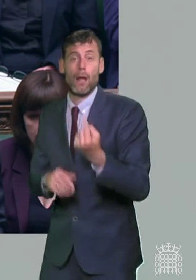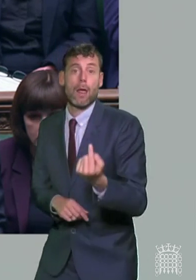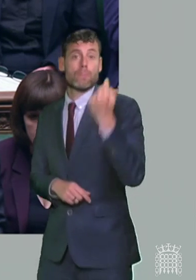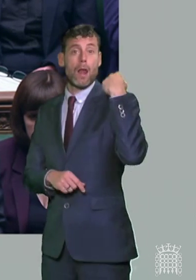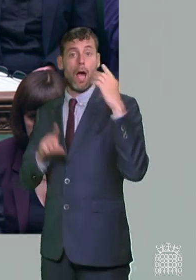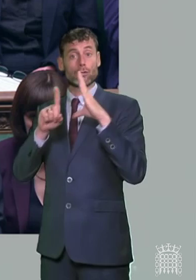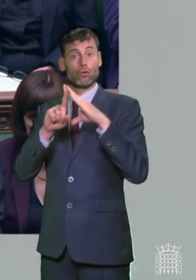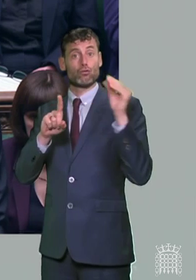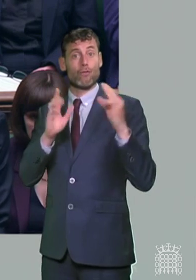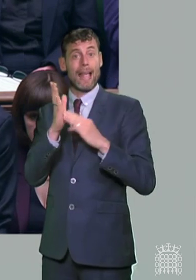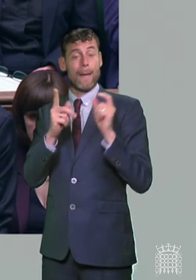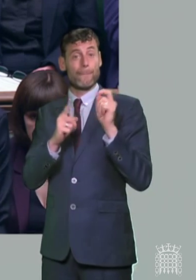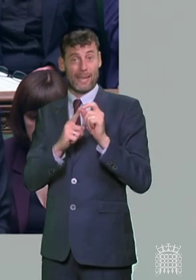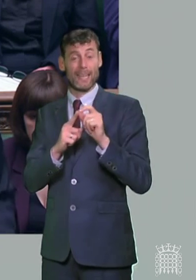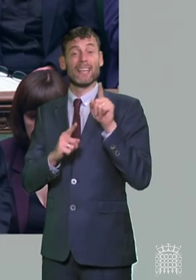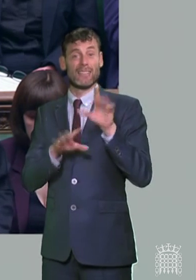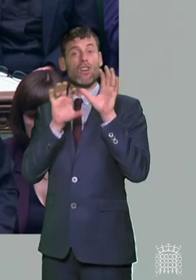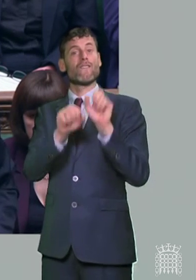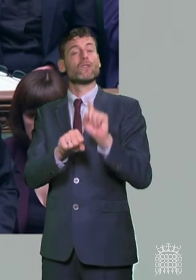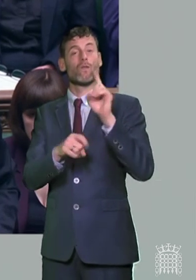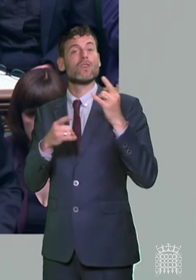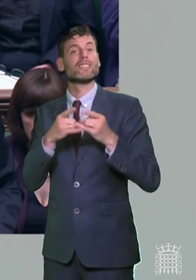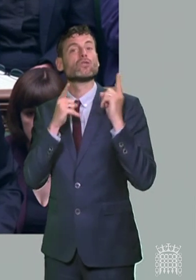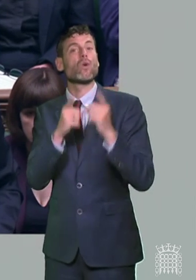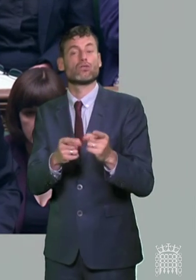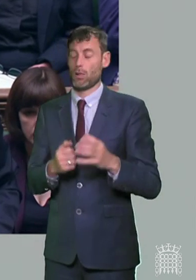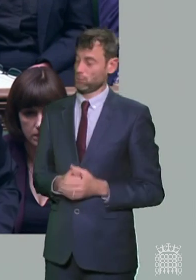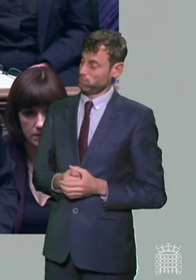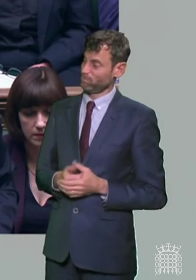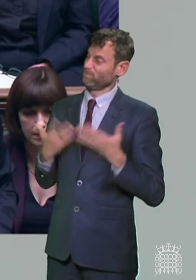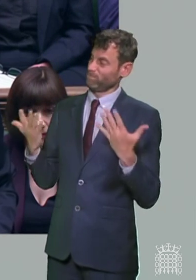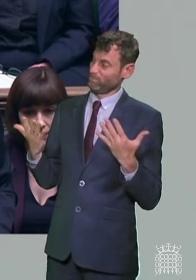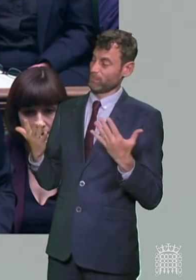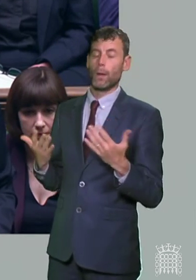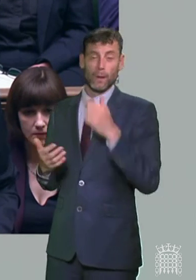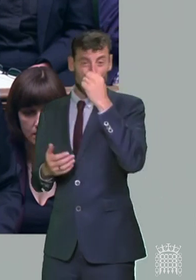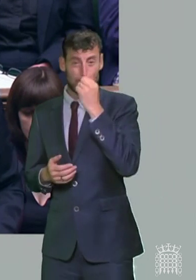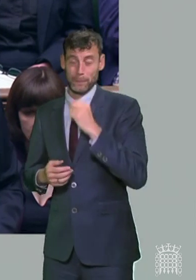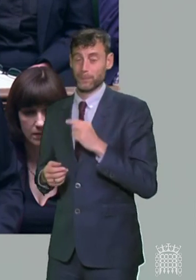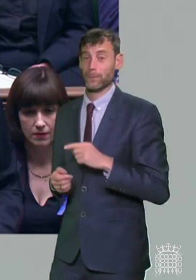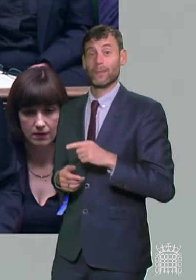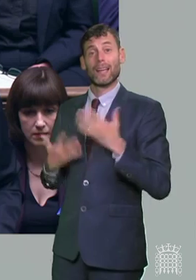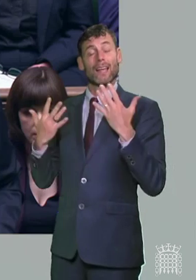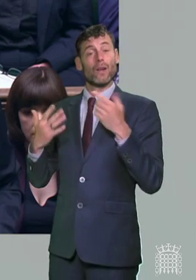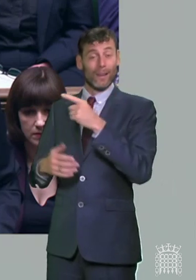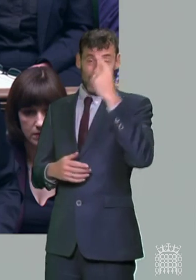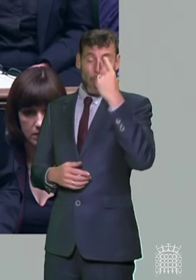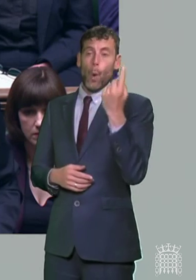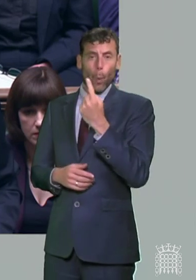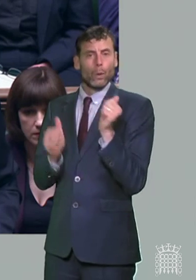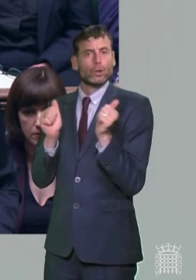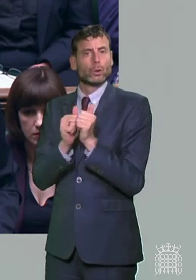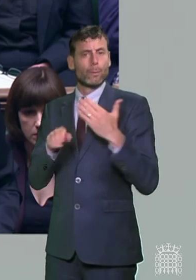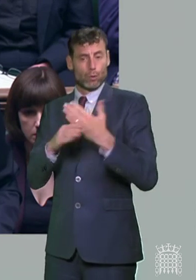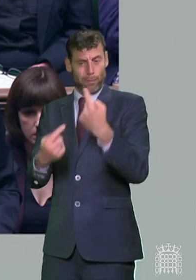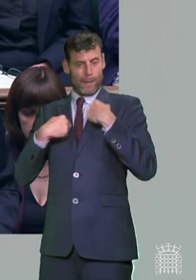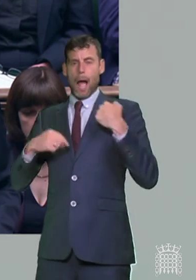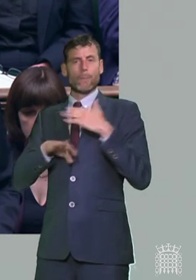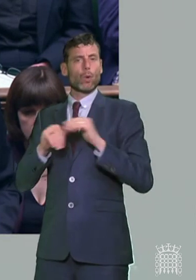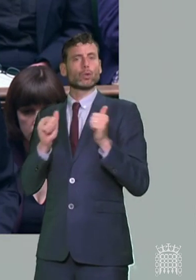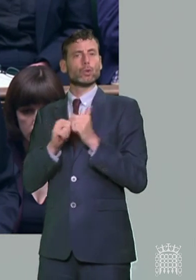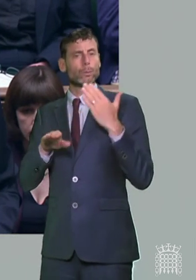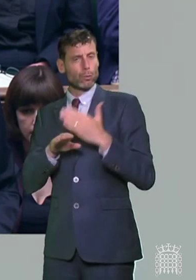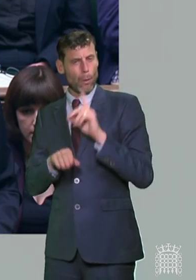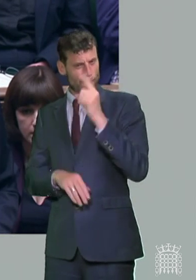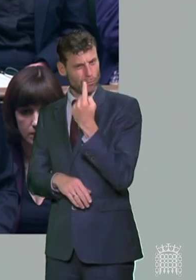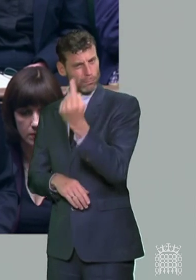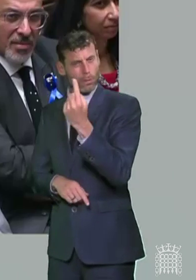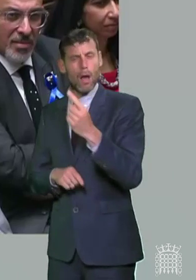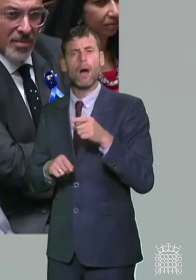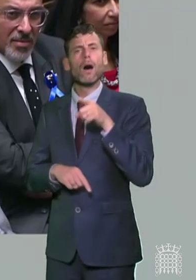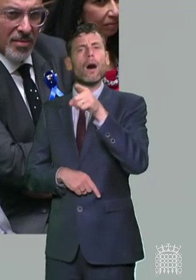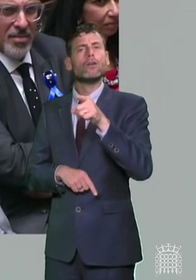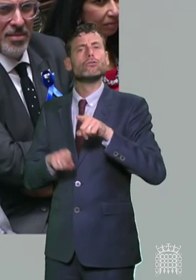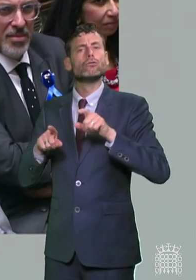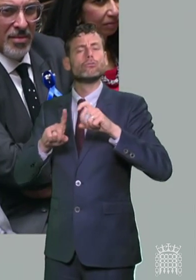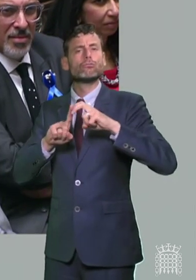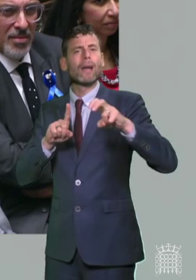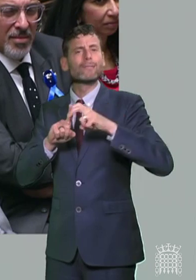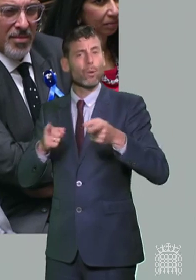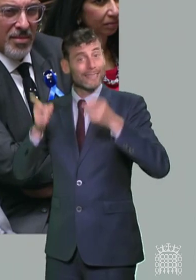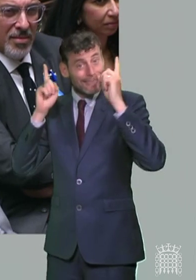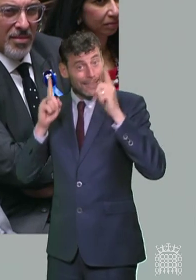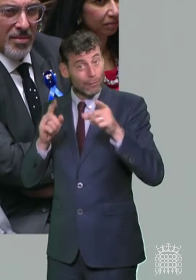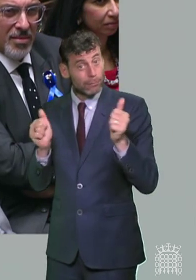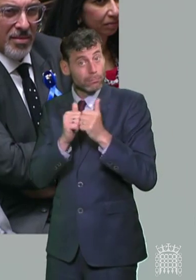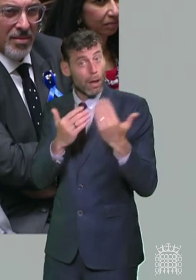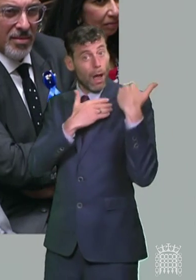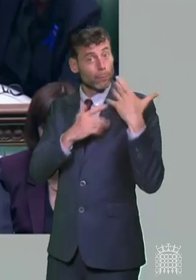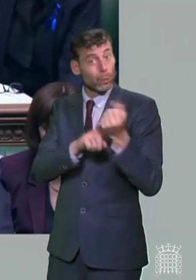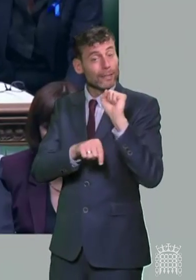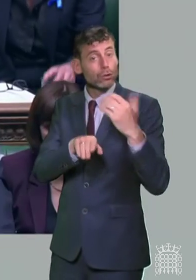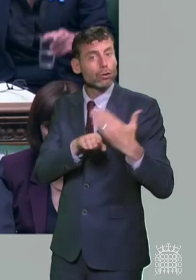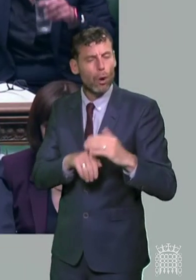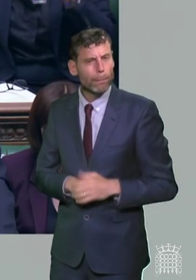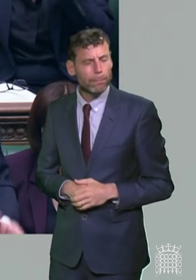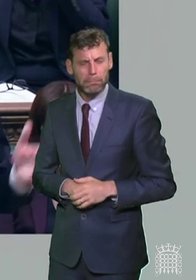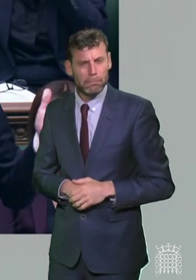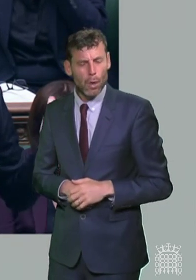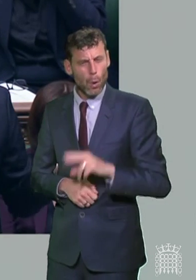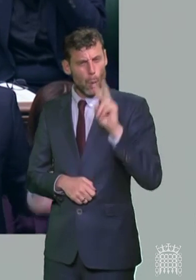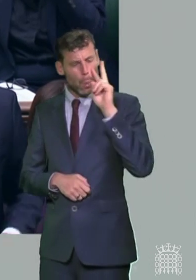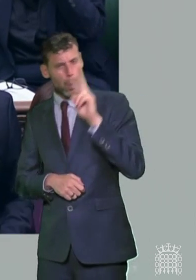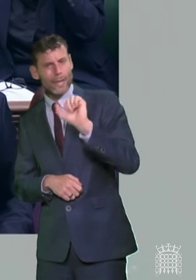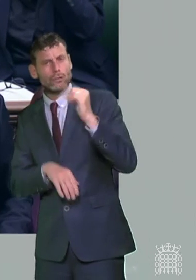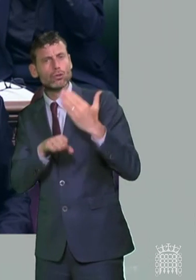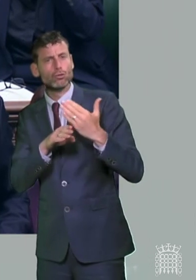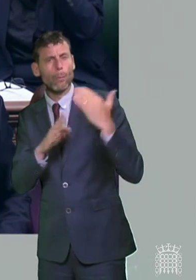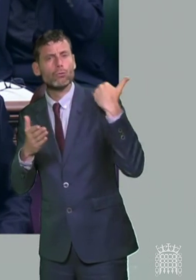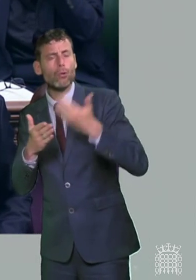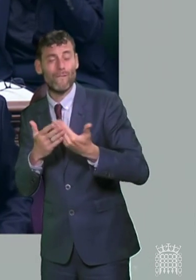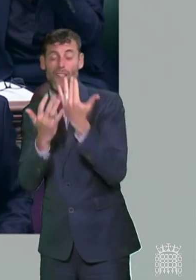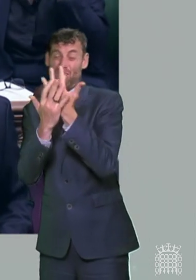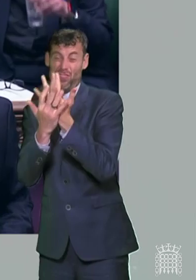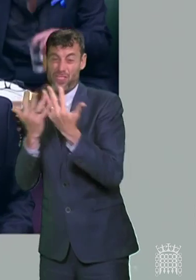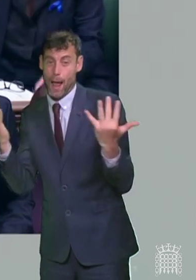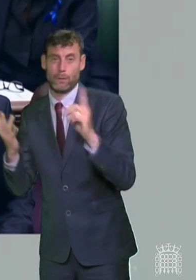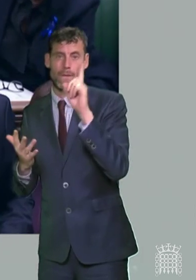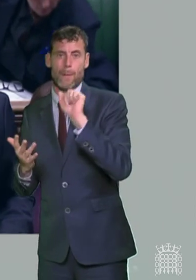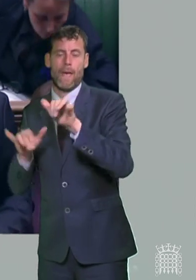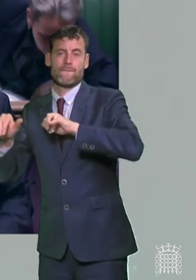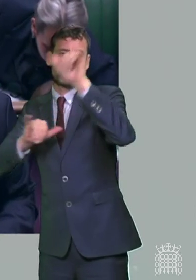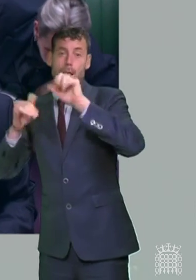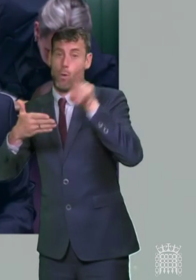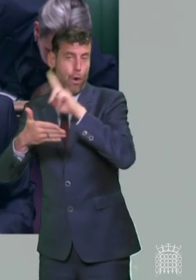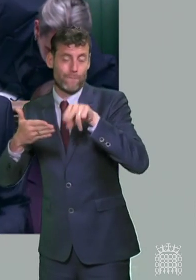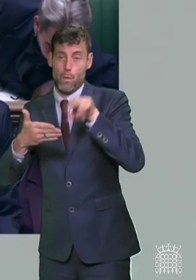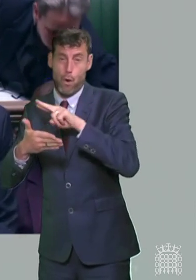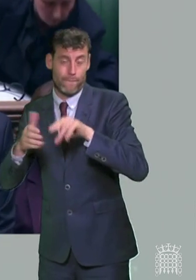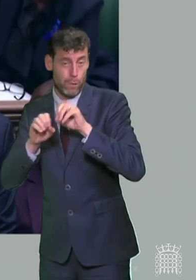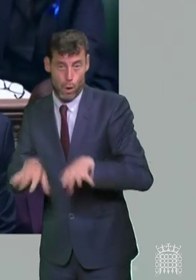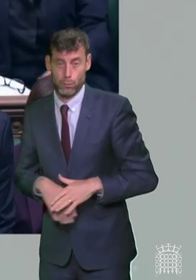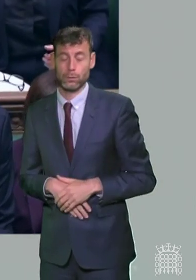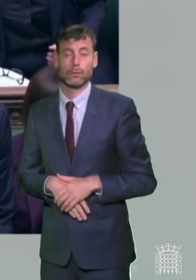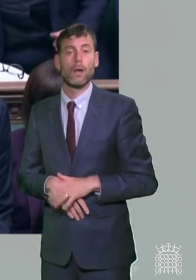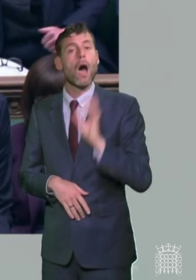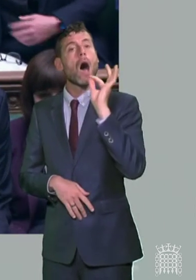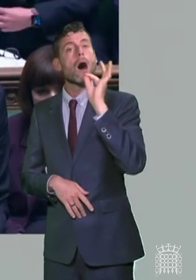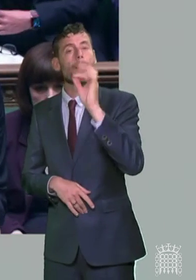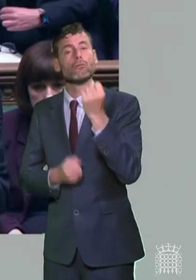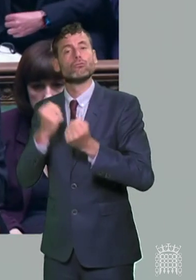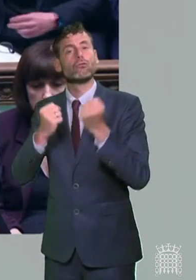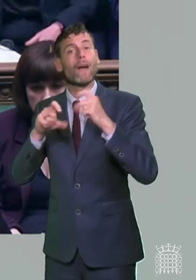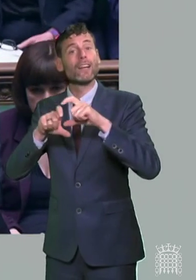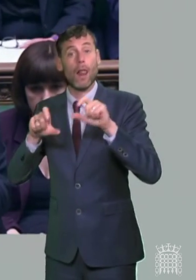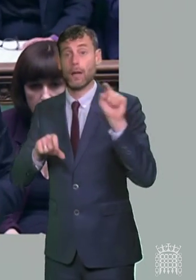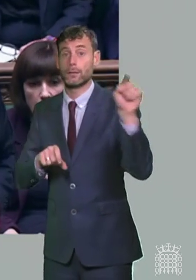That is not much of a pitch, Prime Minister. Talking of people not up to the job, while the Transport Secretary spends his time working on his spreadsheet tracking the Prime Minister’s unpopularity, thousands of families have had their holiday flights cancelled, it takes forever to renew a driving licence or passport and now we have the biggest rail strike in 30 years.